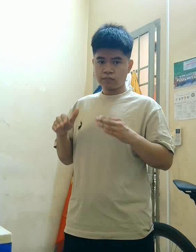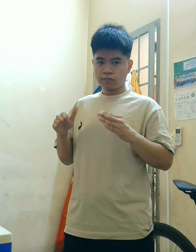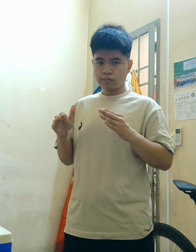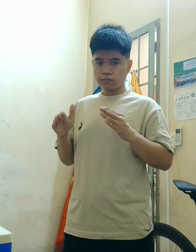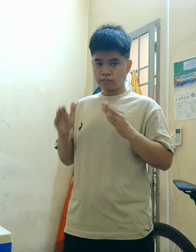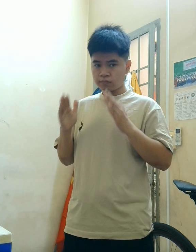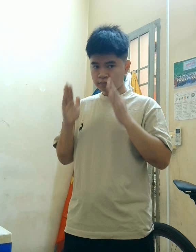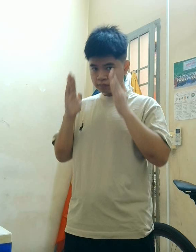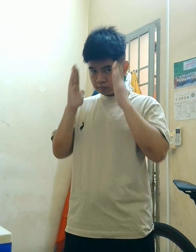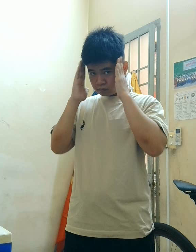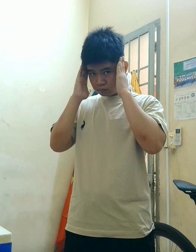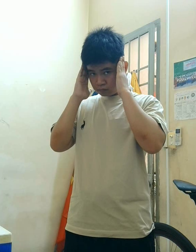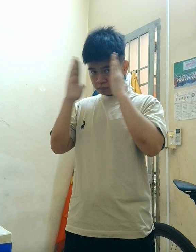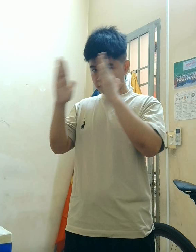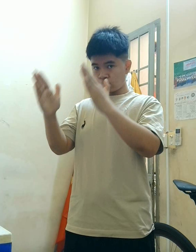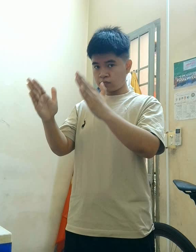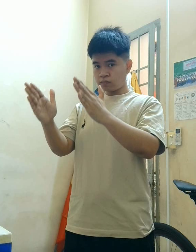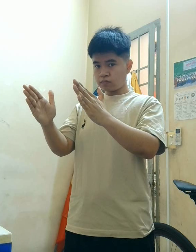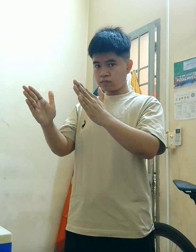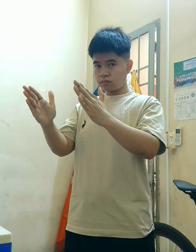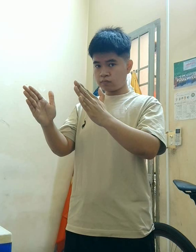quan tam